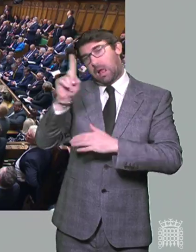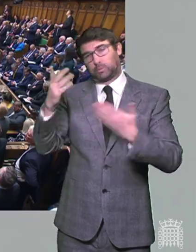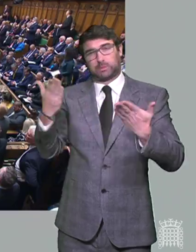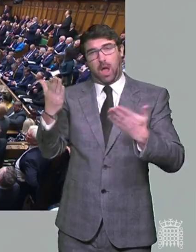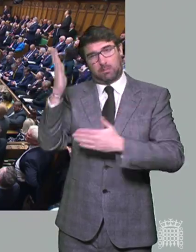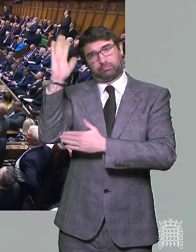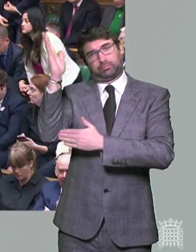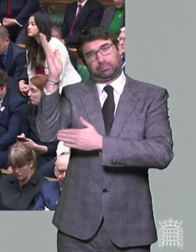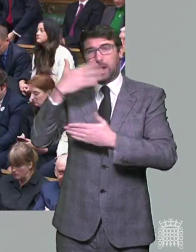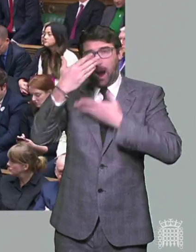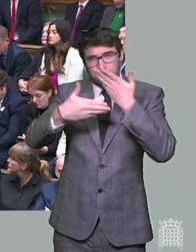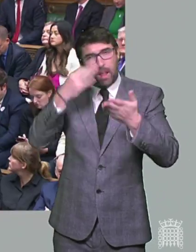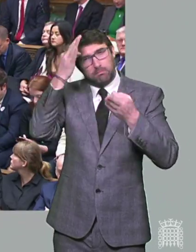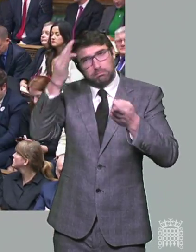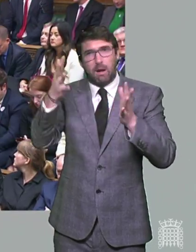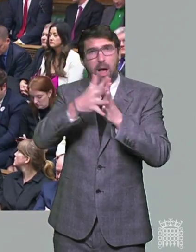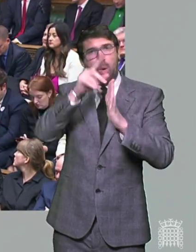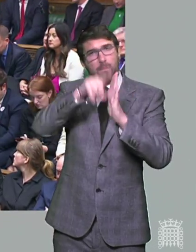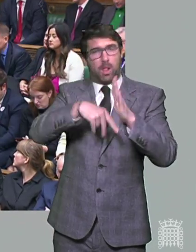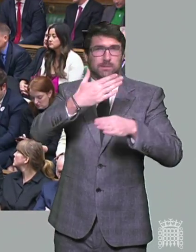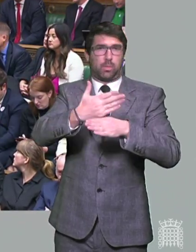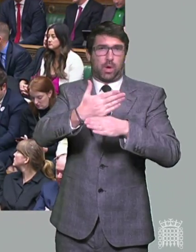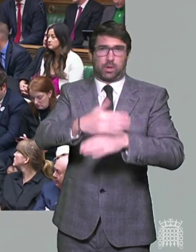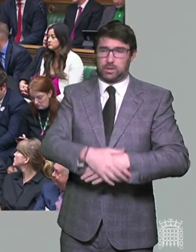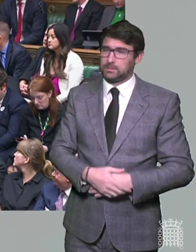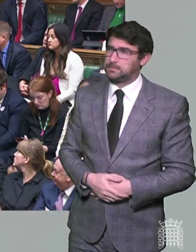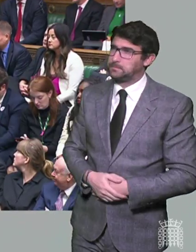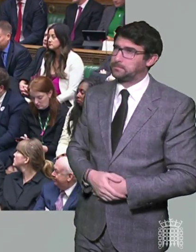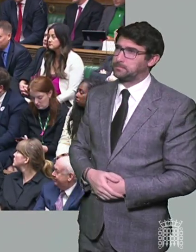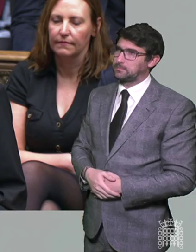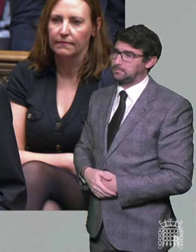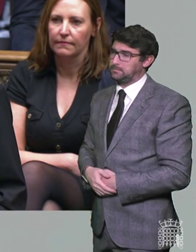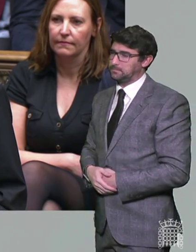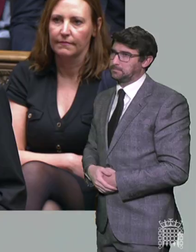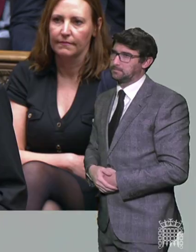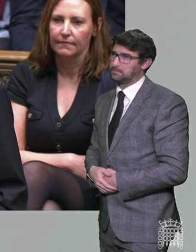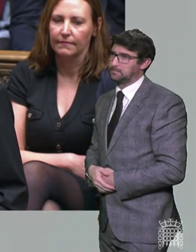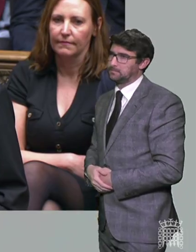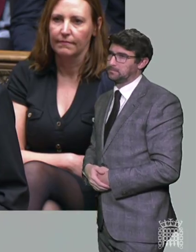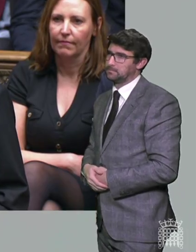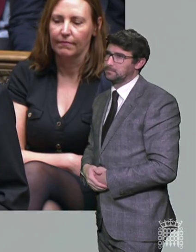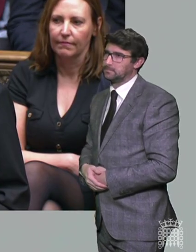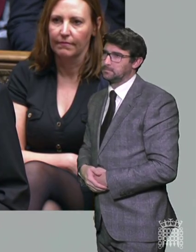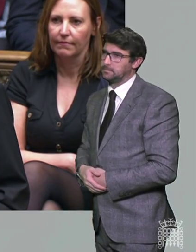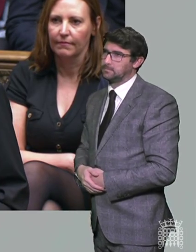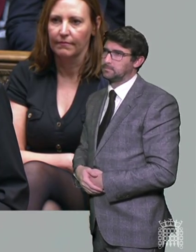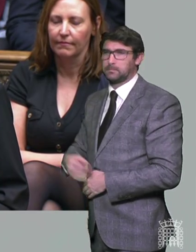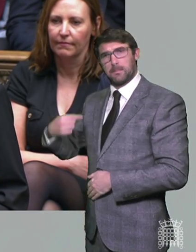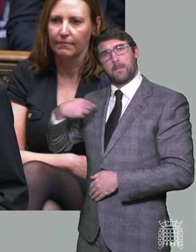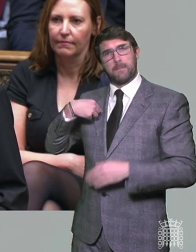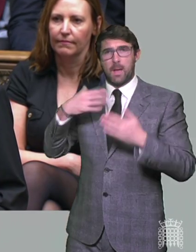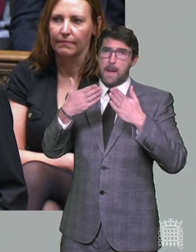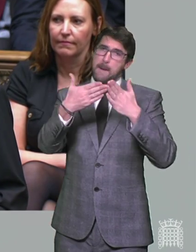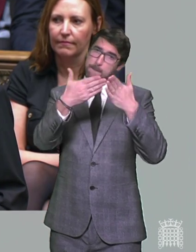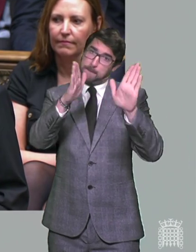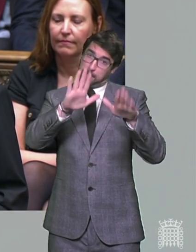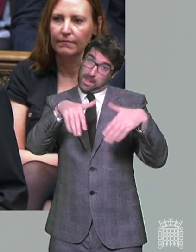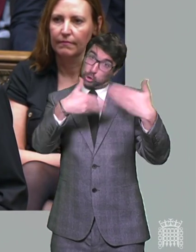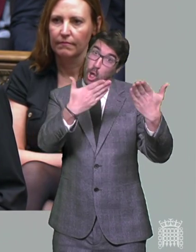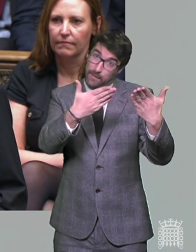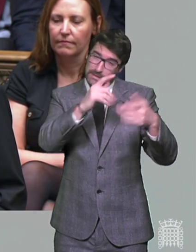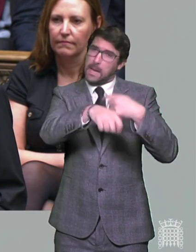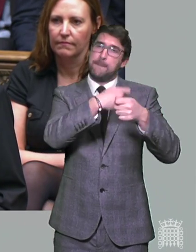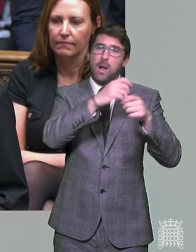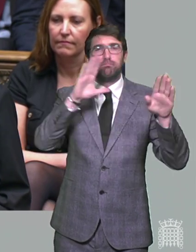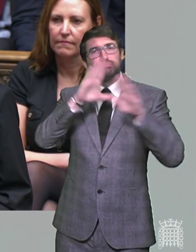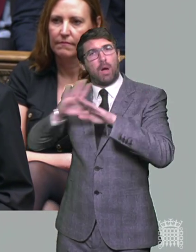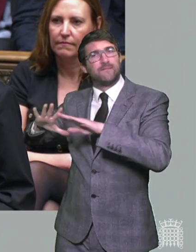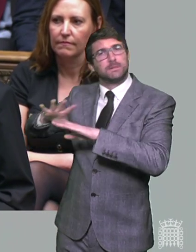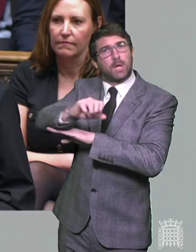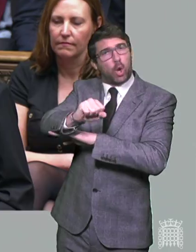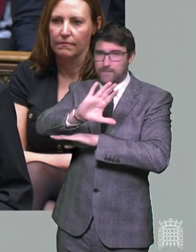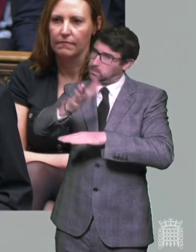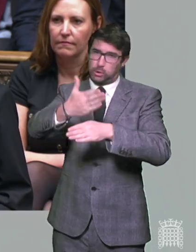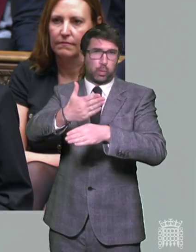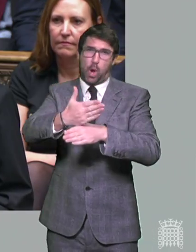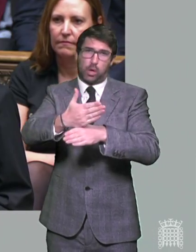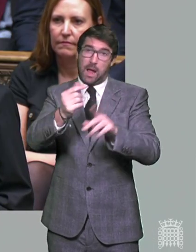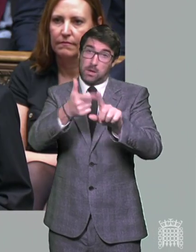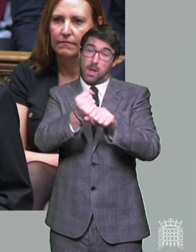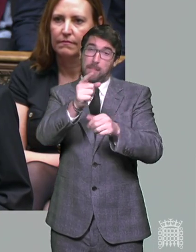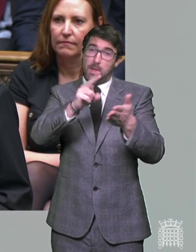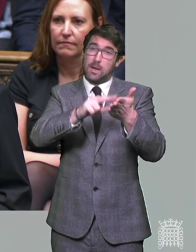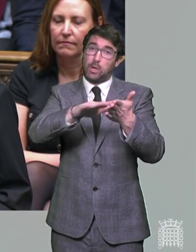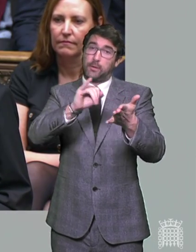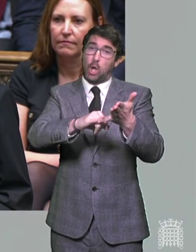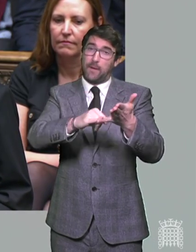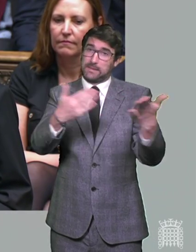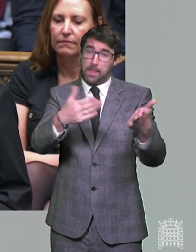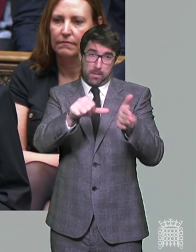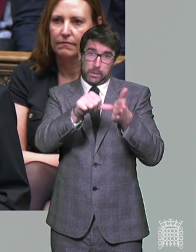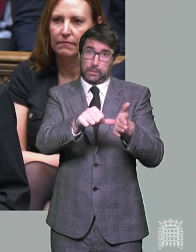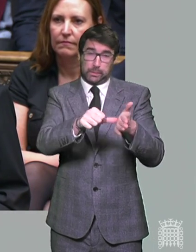Privatisation does not work. It does not work for our national health service—we have another amber alert in the NHS blood service, which this week’s Chancellor sold when he was Health Secretary.